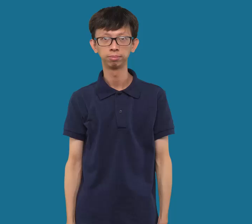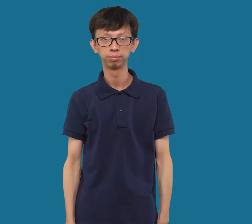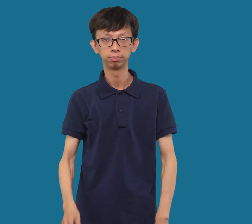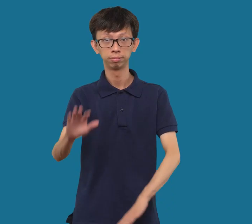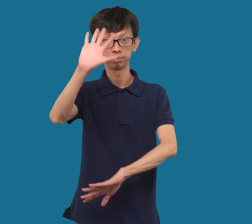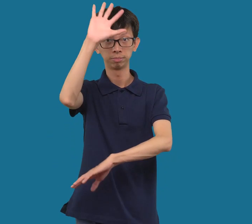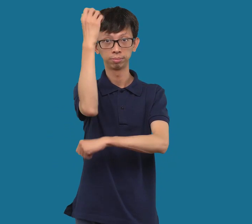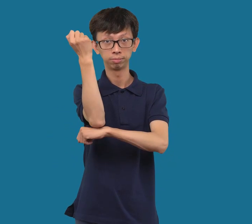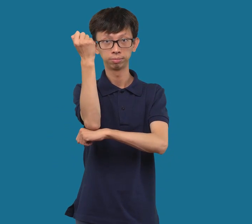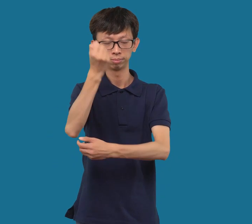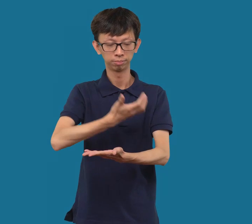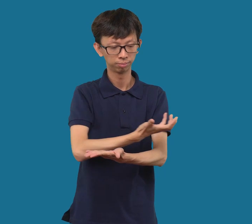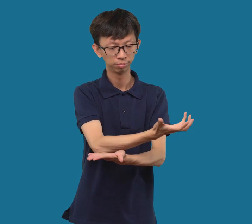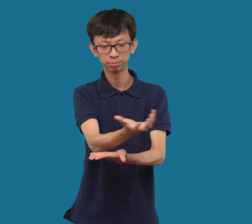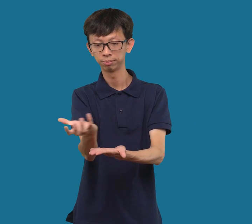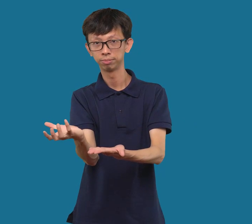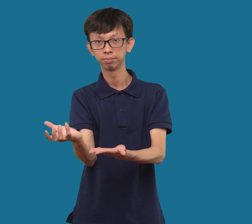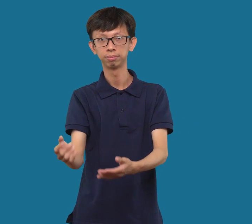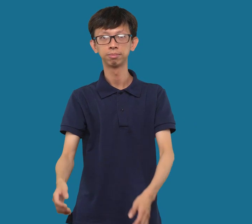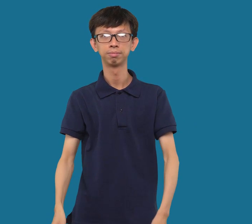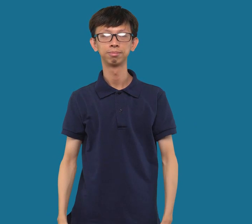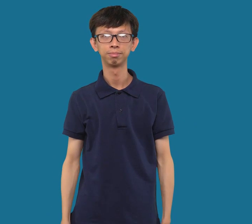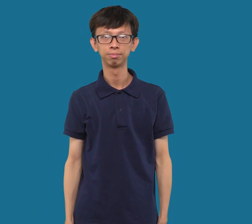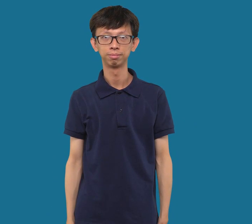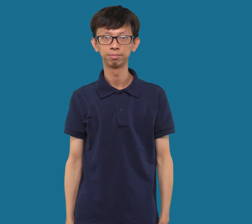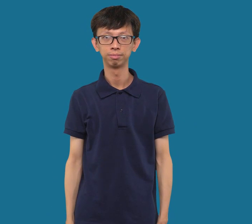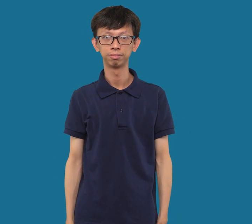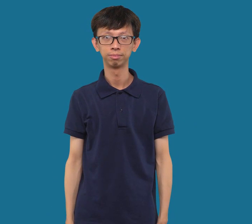mâm ngũ quả